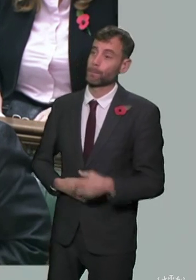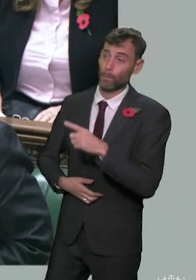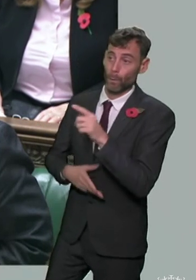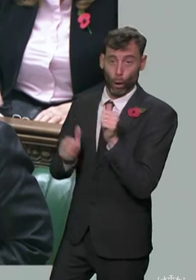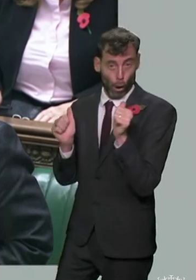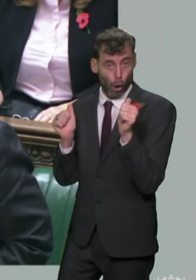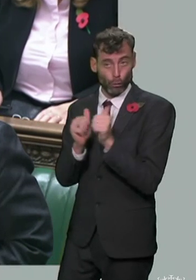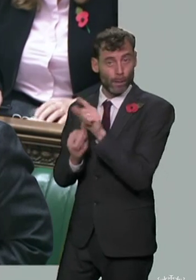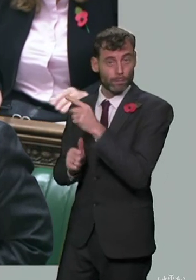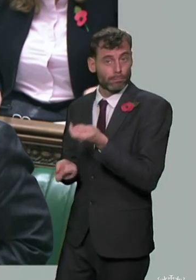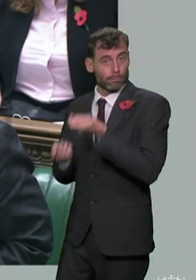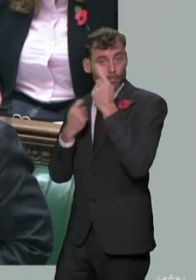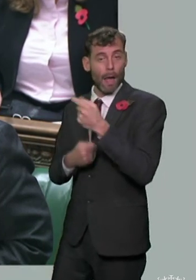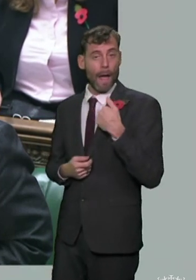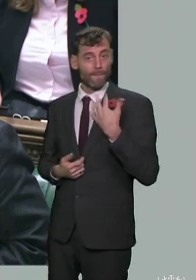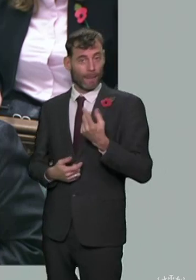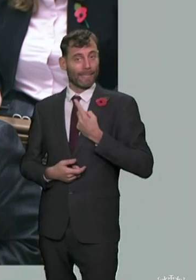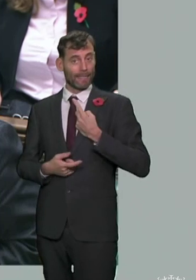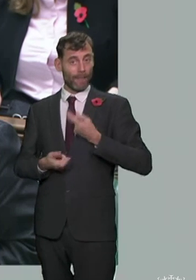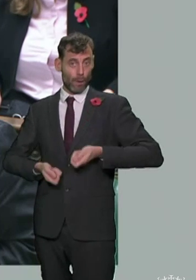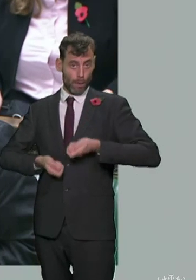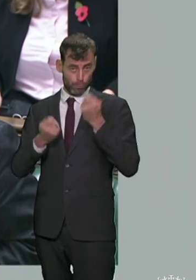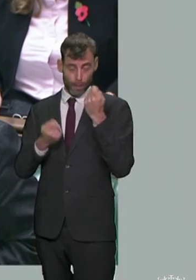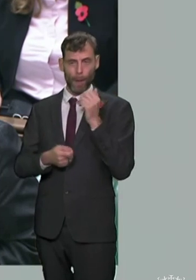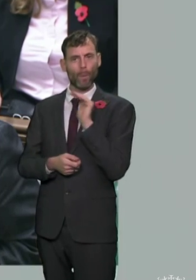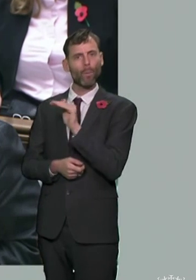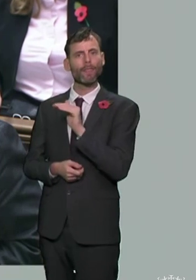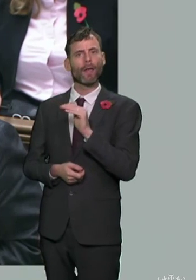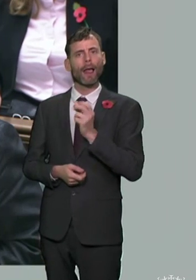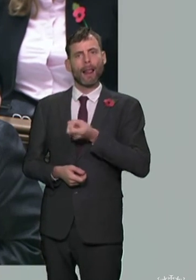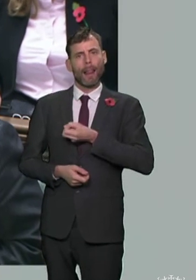It was a point that I raised recently with the Labour Mayor of London.